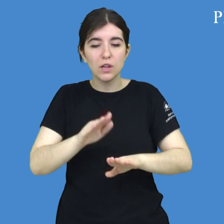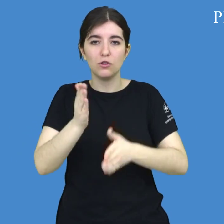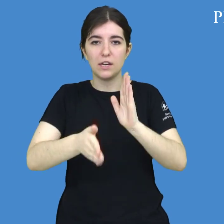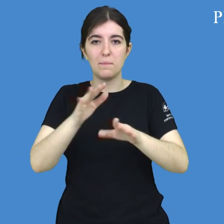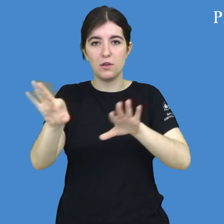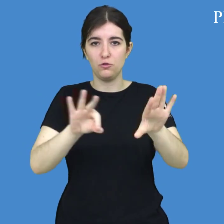terapia